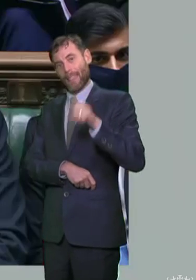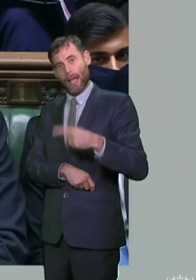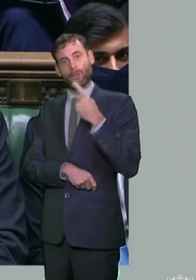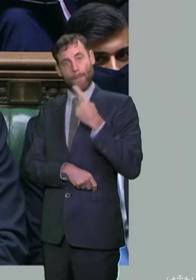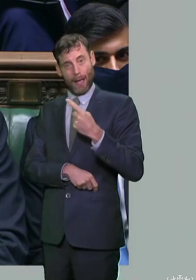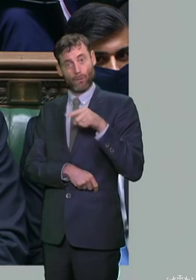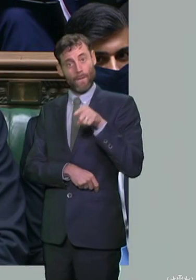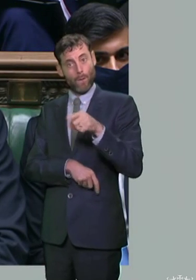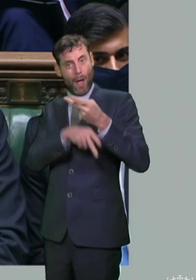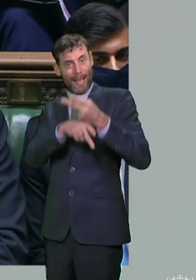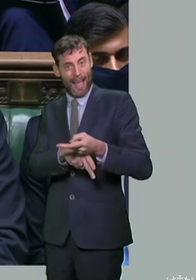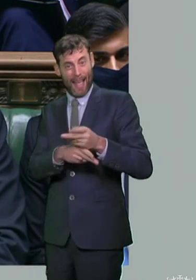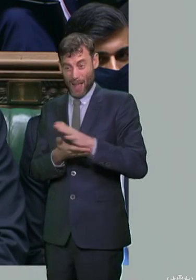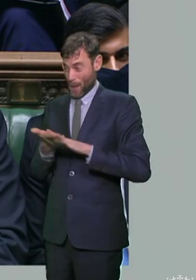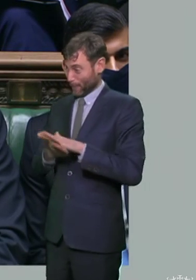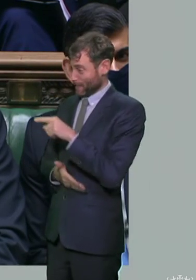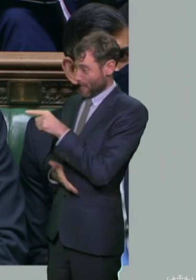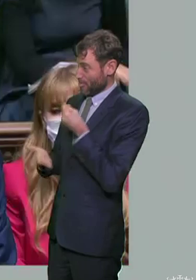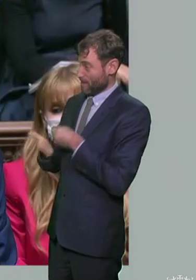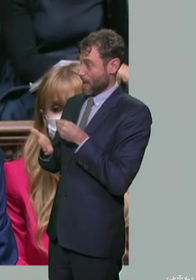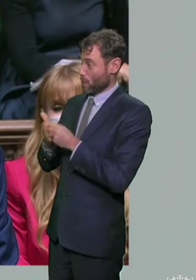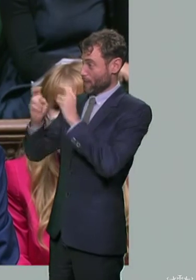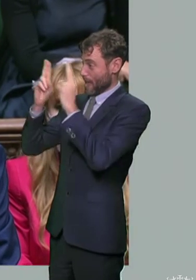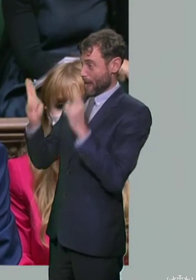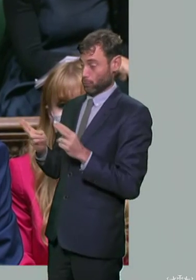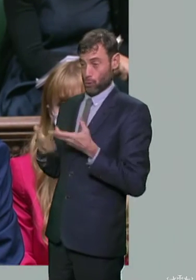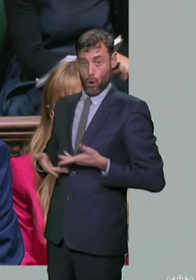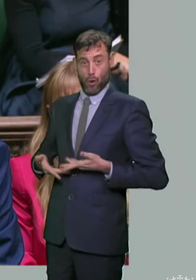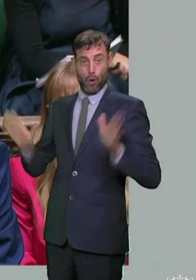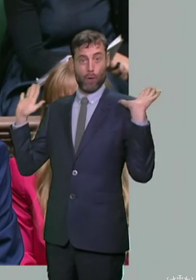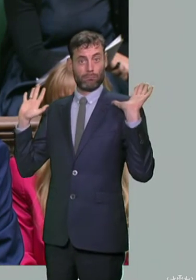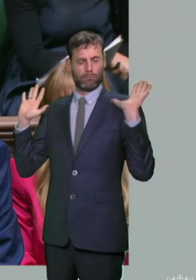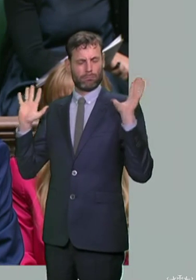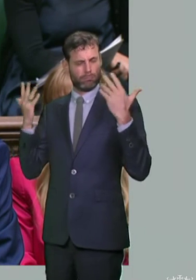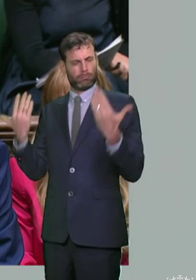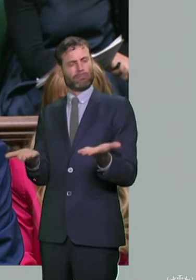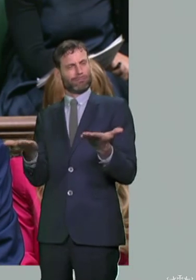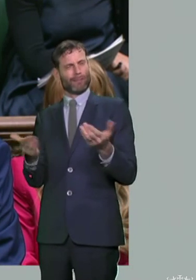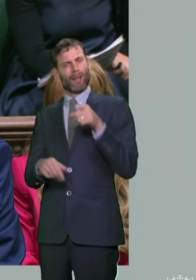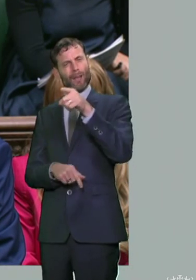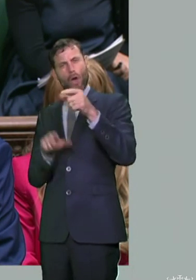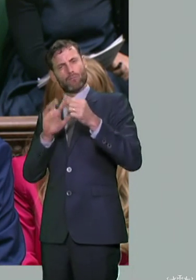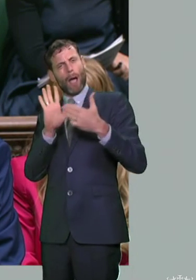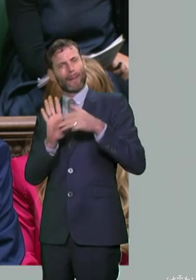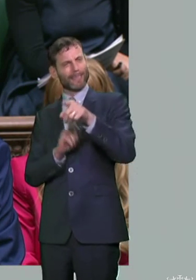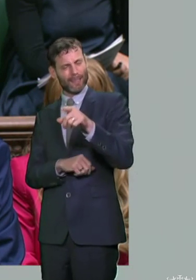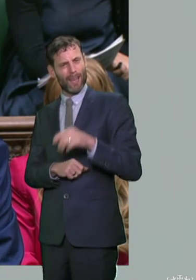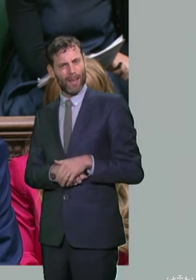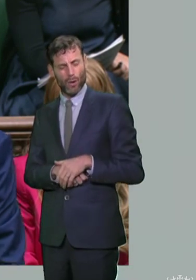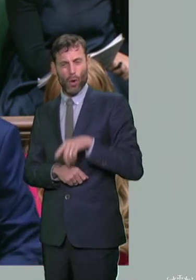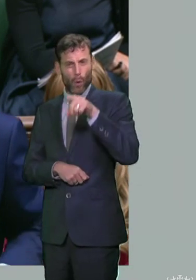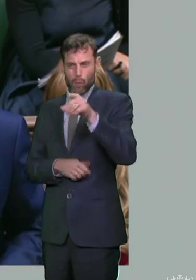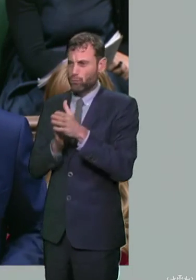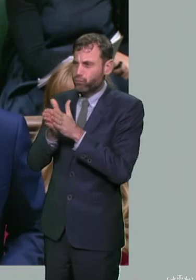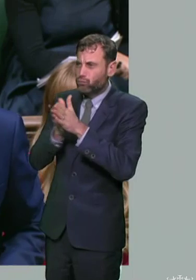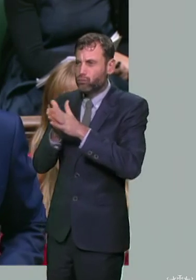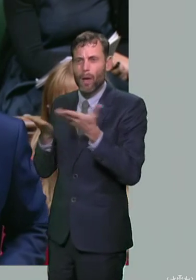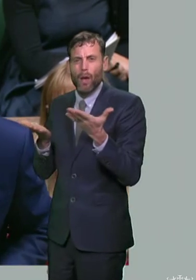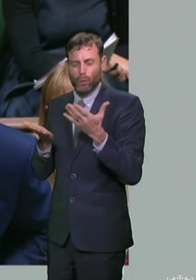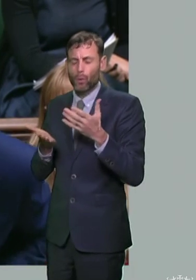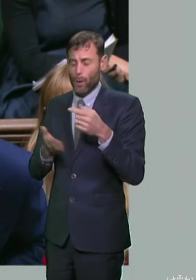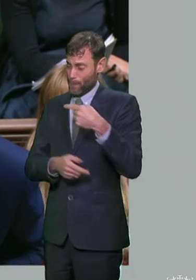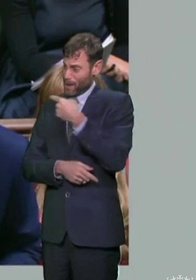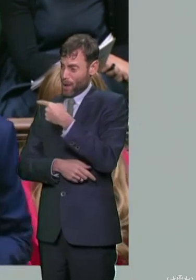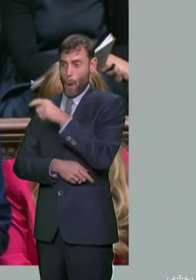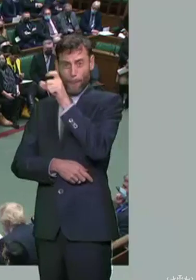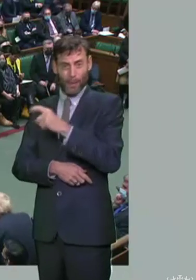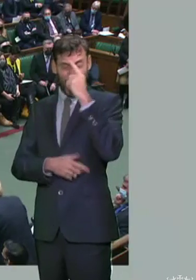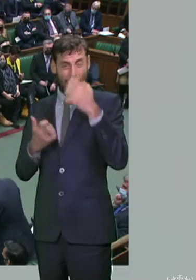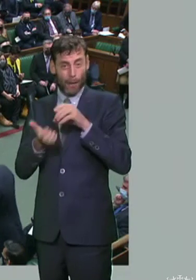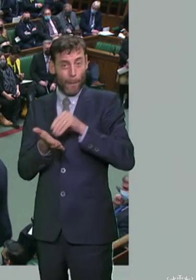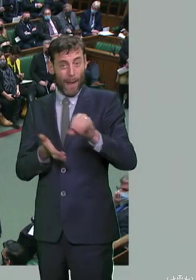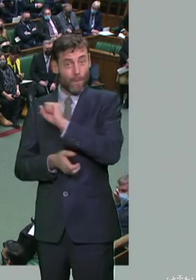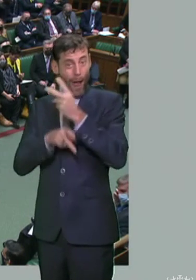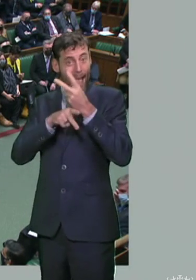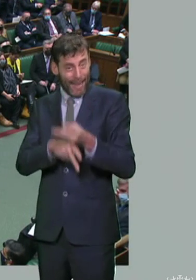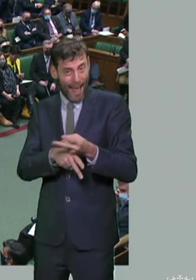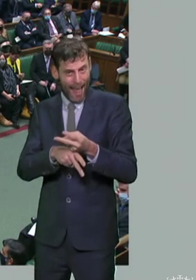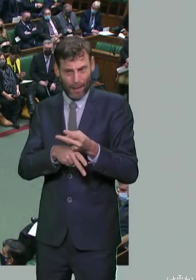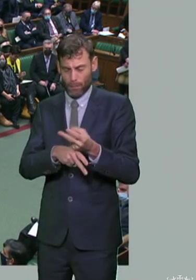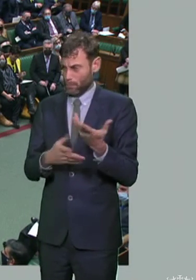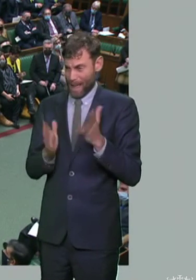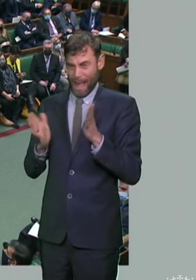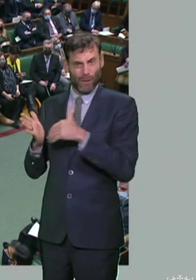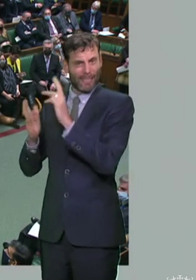They would lose almost everything. How on earth does the Prime Minister think that they can get their hands on that kind of money without selling their home?